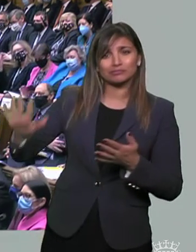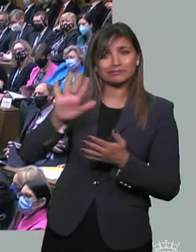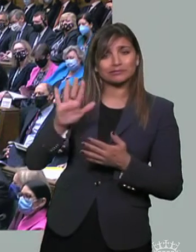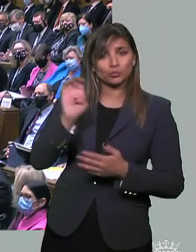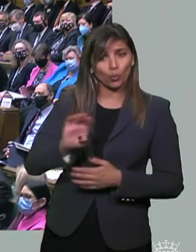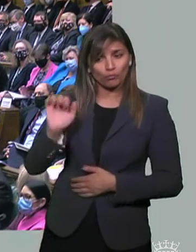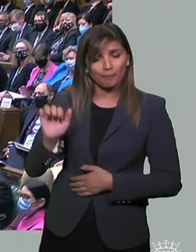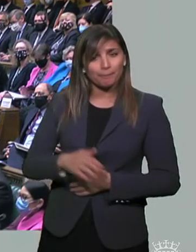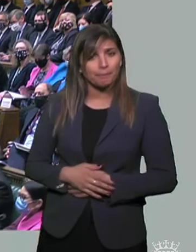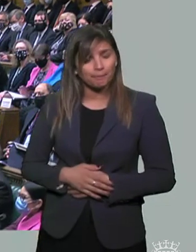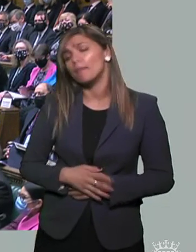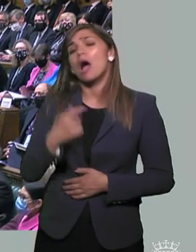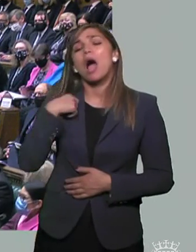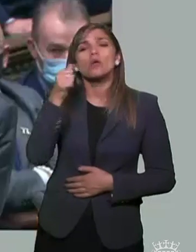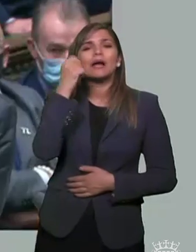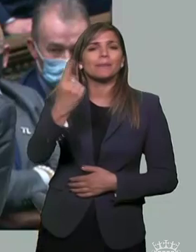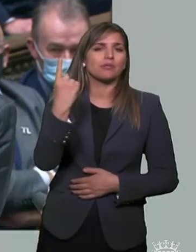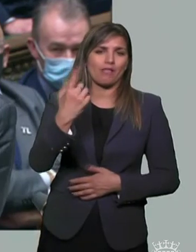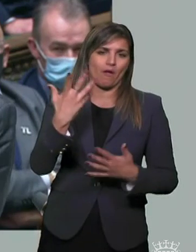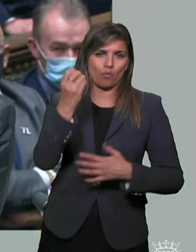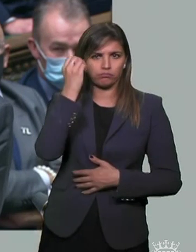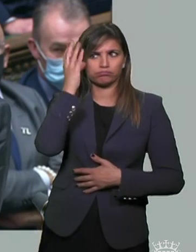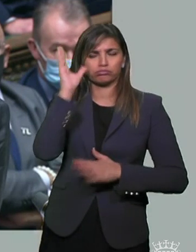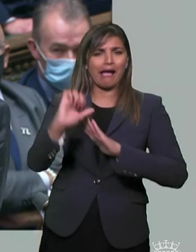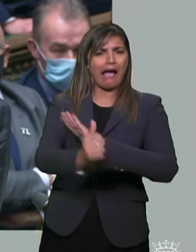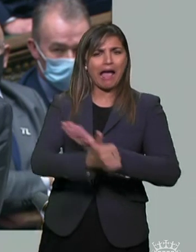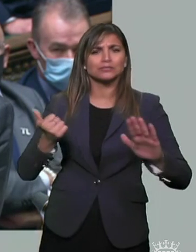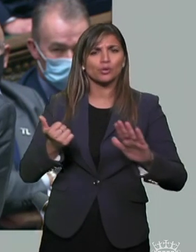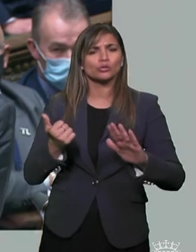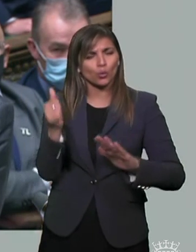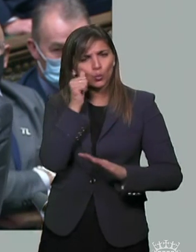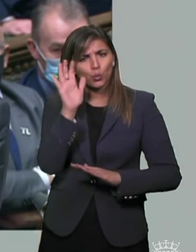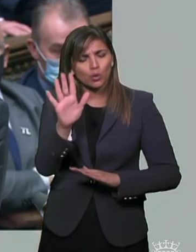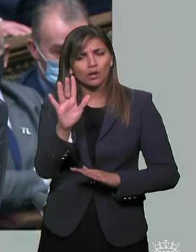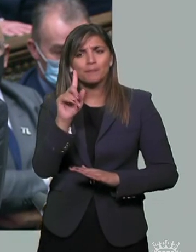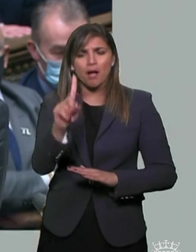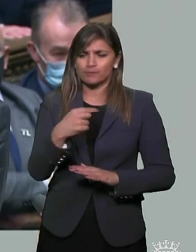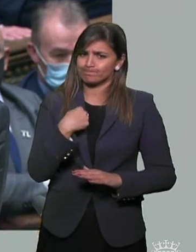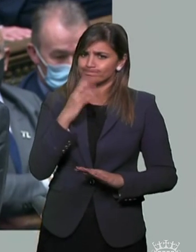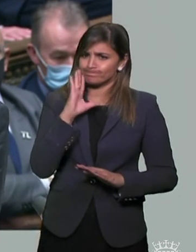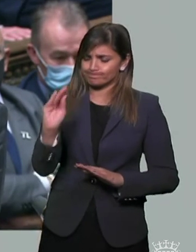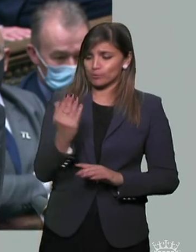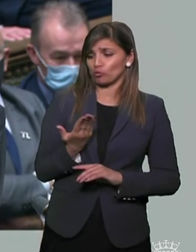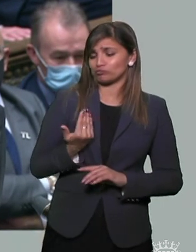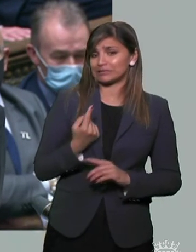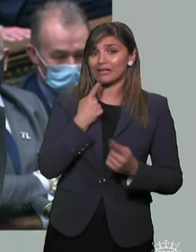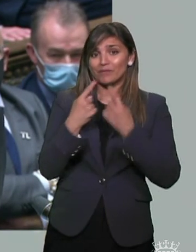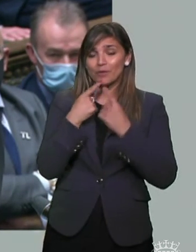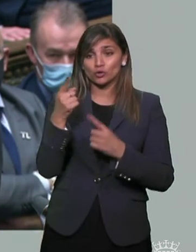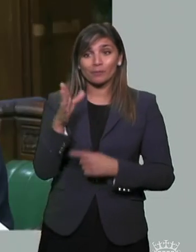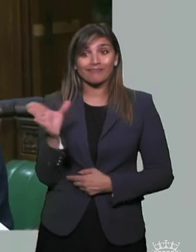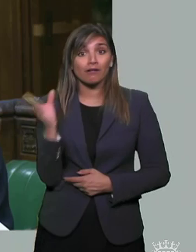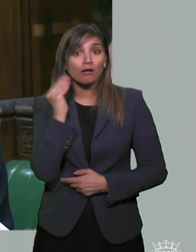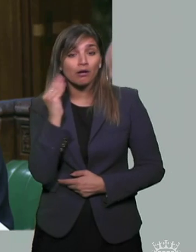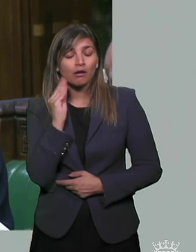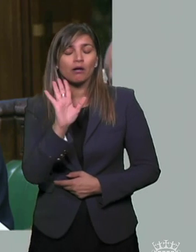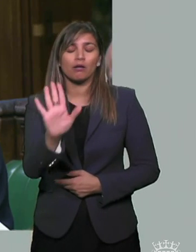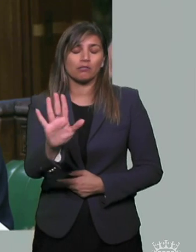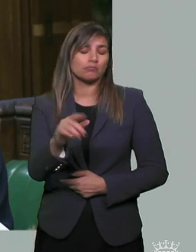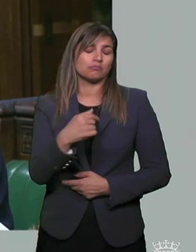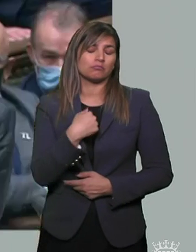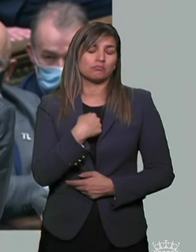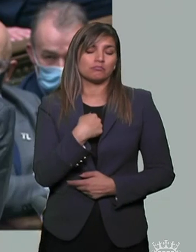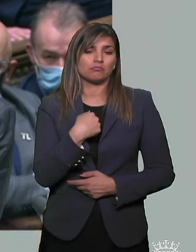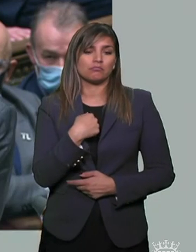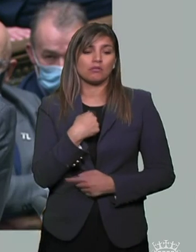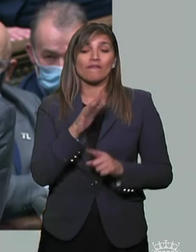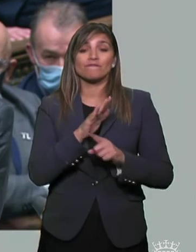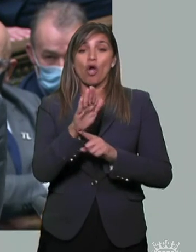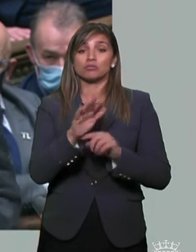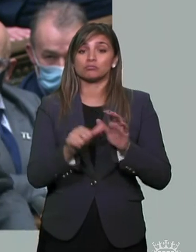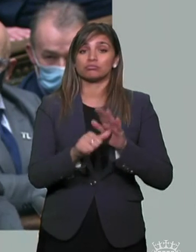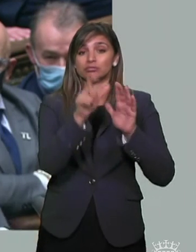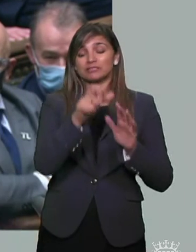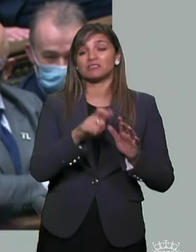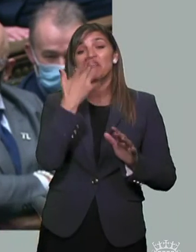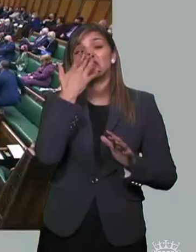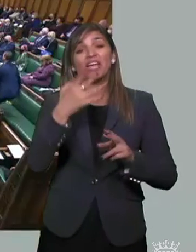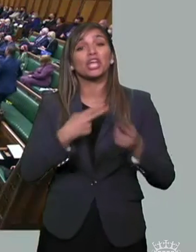My honourable Friend is an expert on foreign affairs, but I am assured by my right honourable Friend the Foreign Secretary that the information that has recently trickled into his ears is fake news.